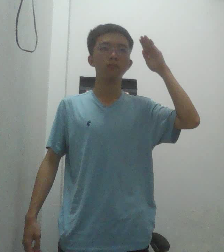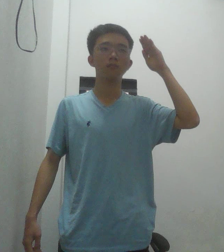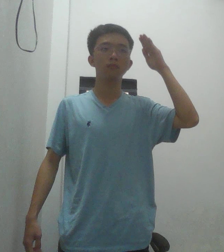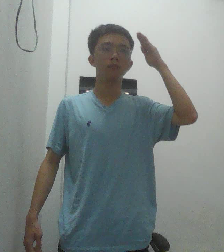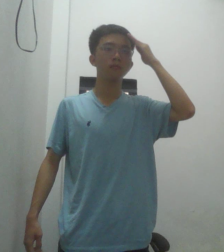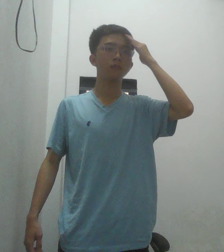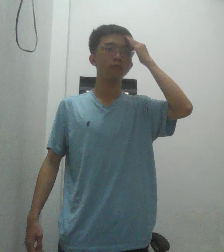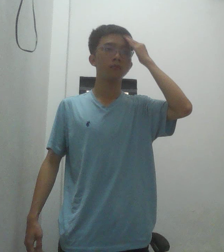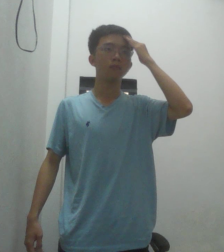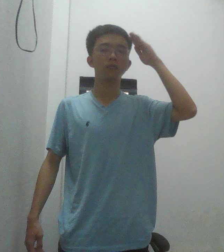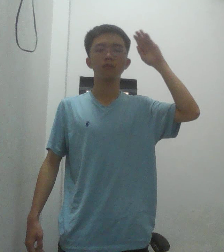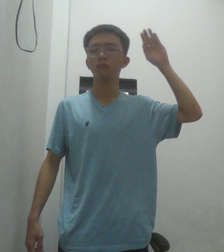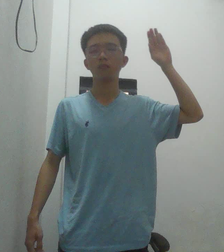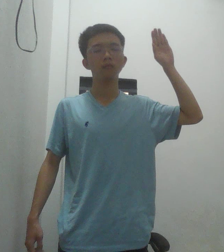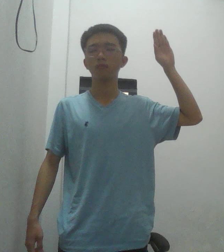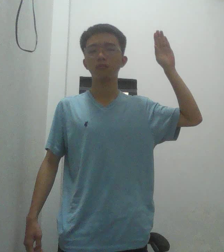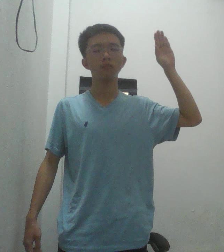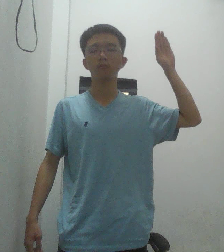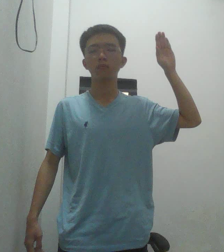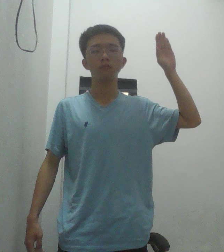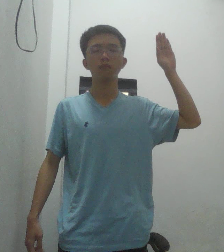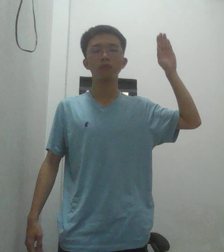khong biet